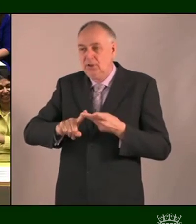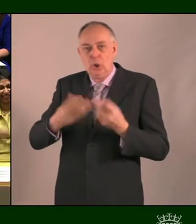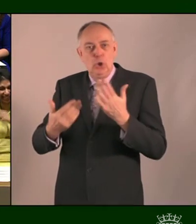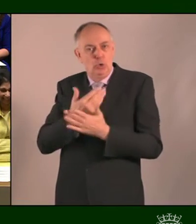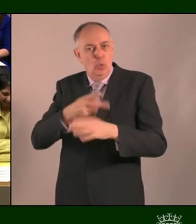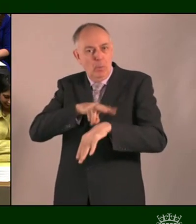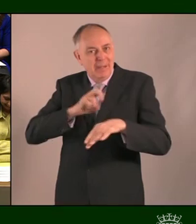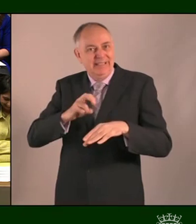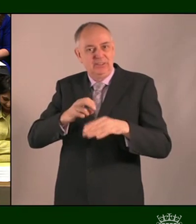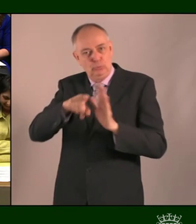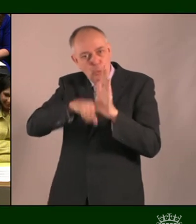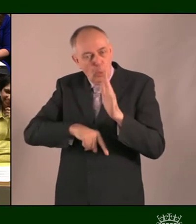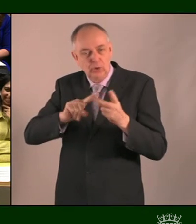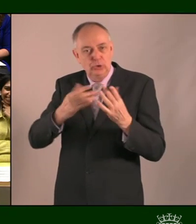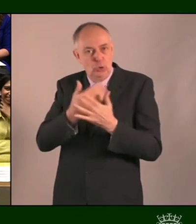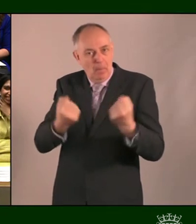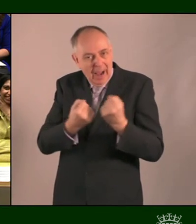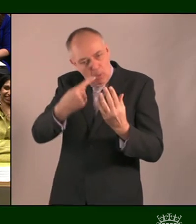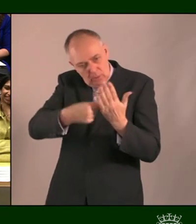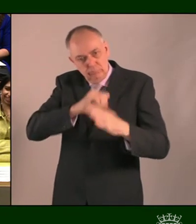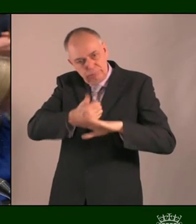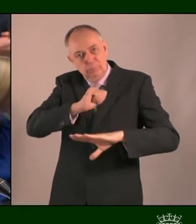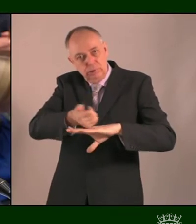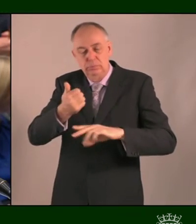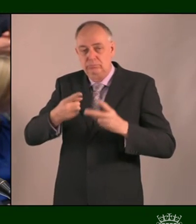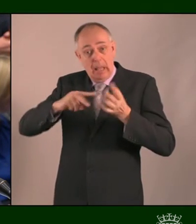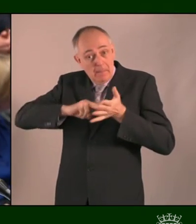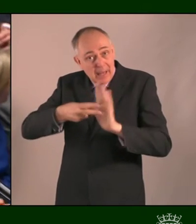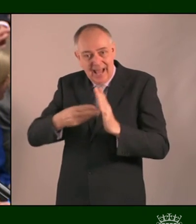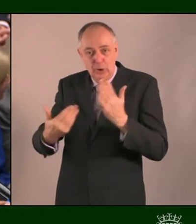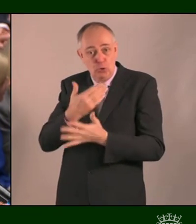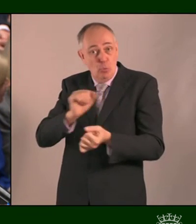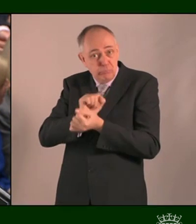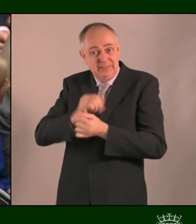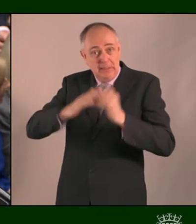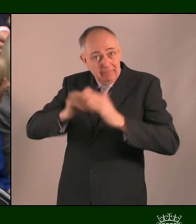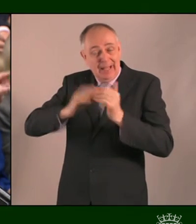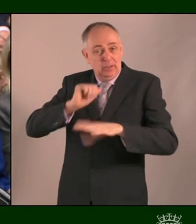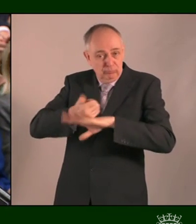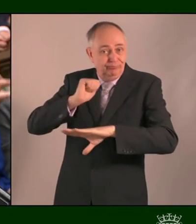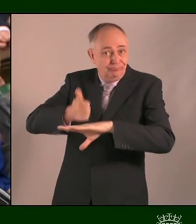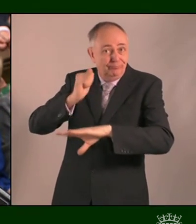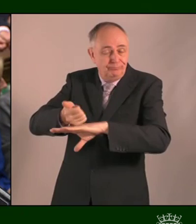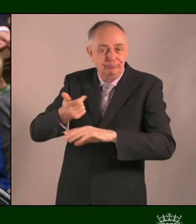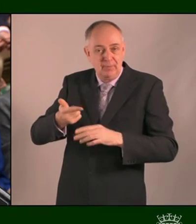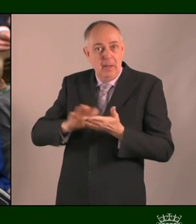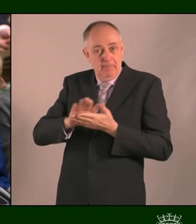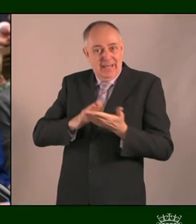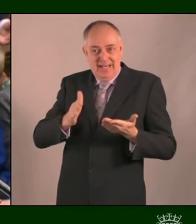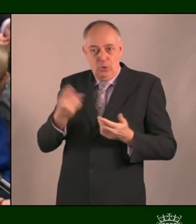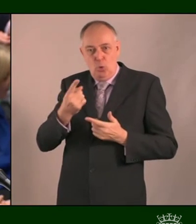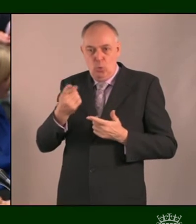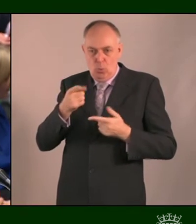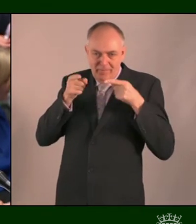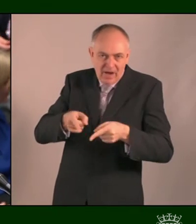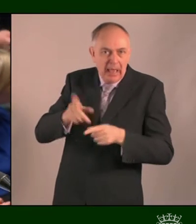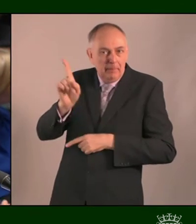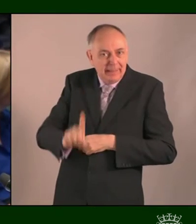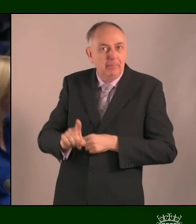That is why we have set out plans to build more prisons and keep violent and sexual offenders in prison for longer.